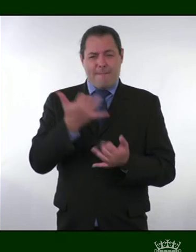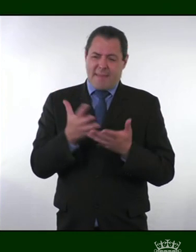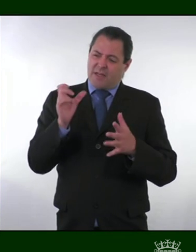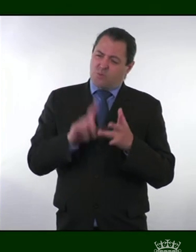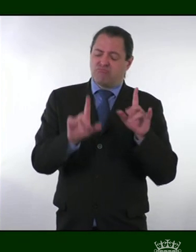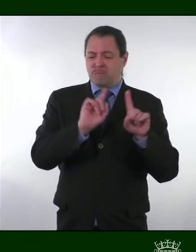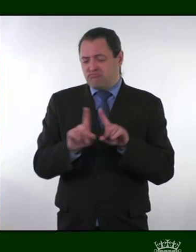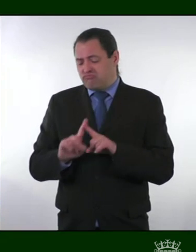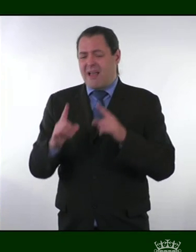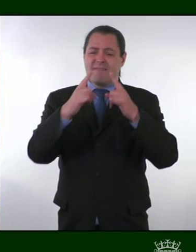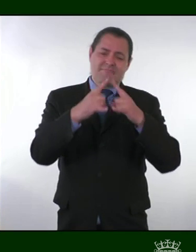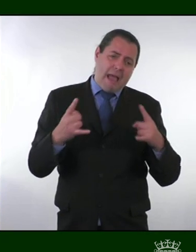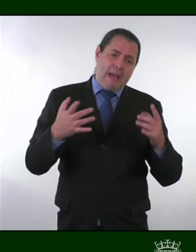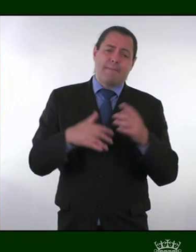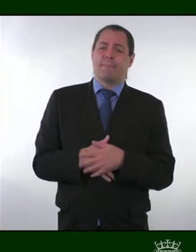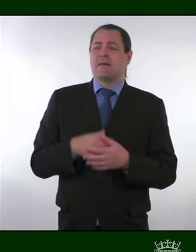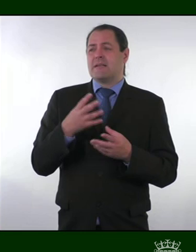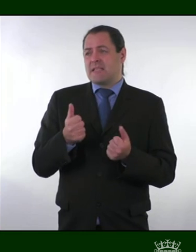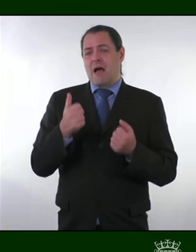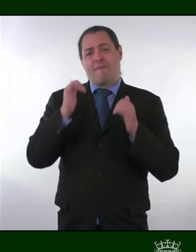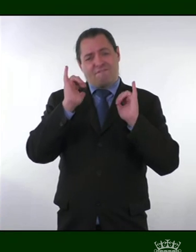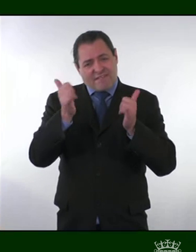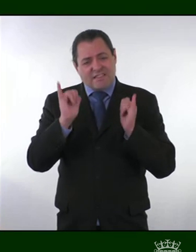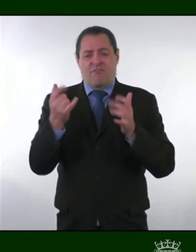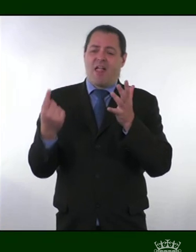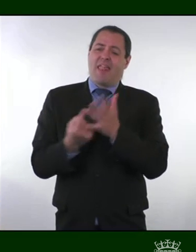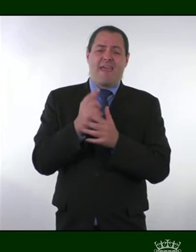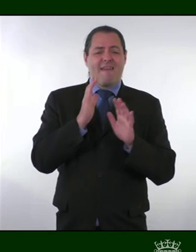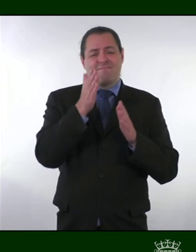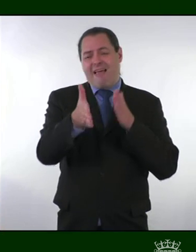For some it is camping, for others it is festivals and events.